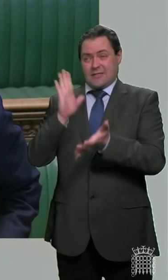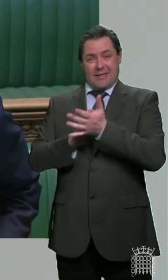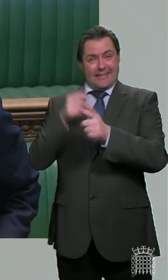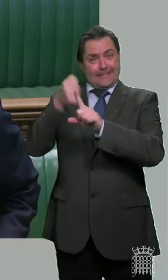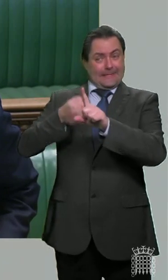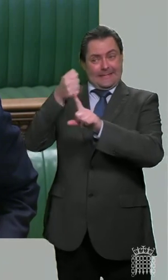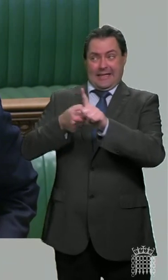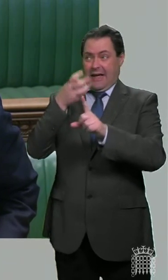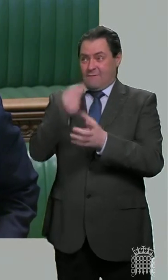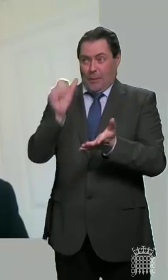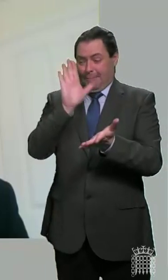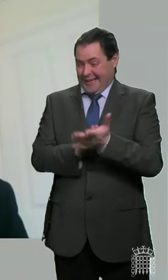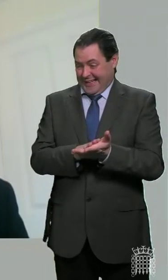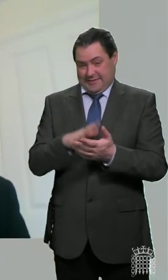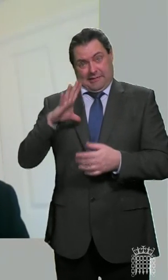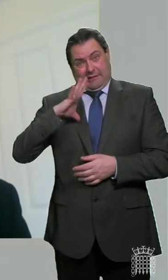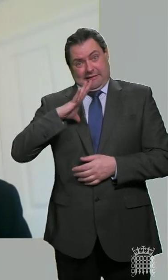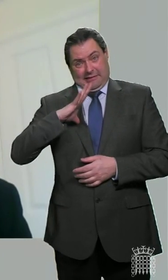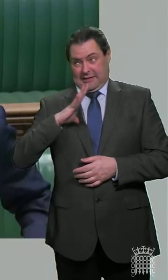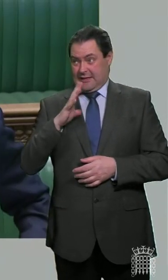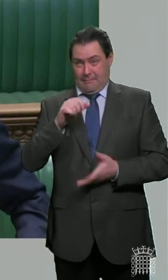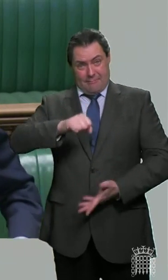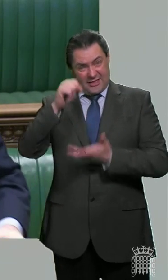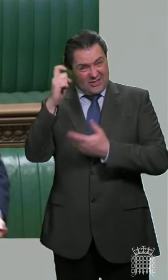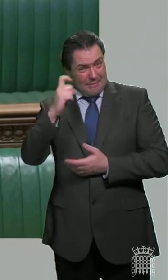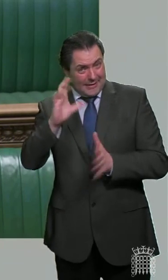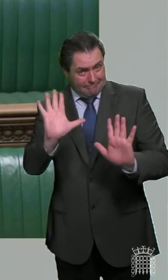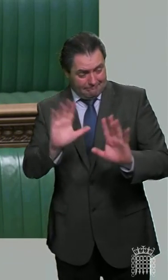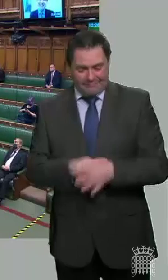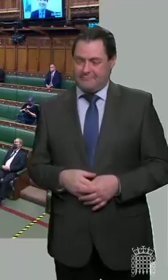He has only a few minutes to wait before he may hear something to his advantage.